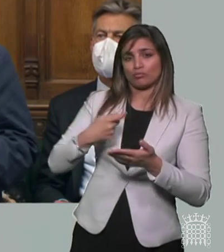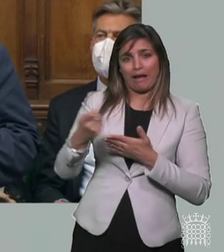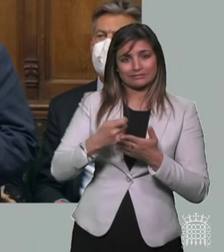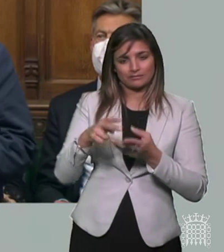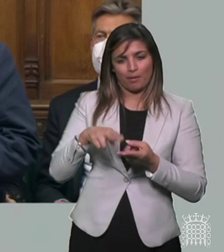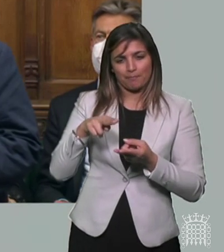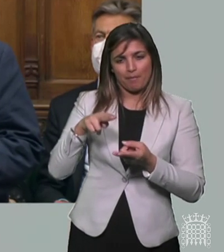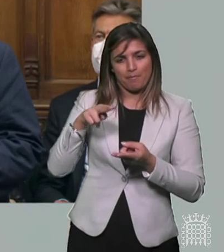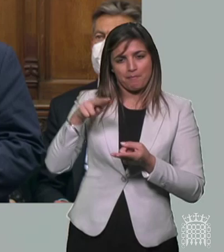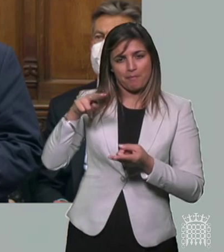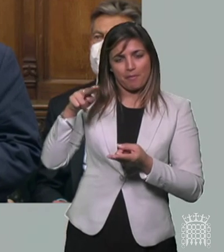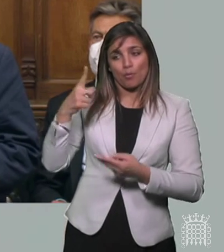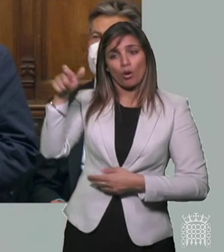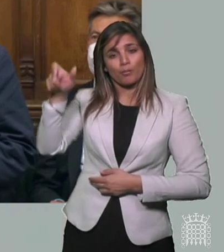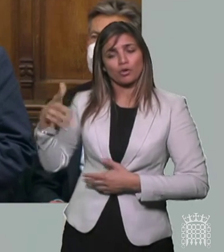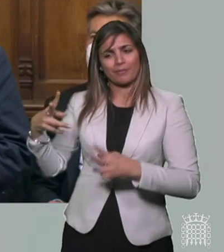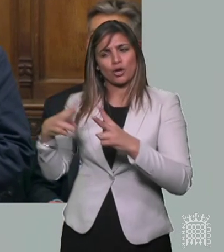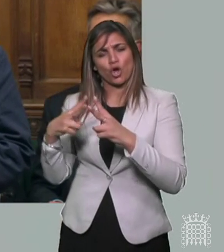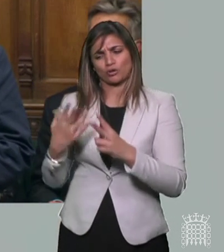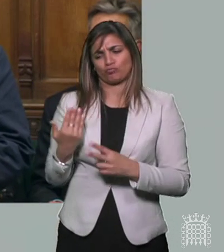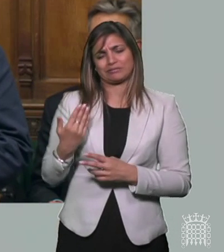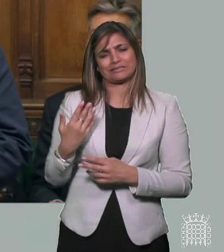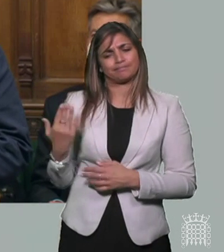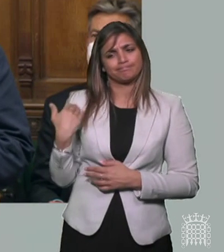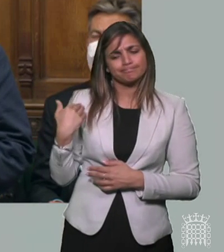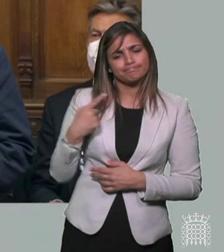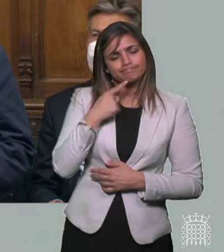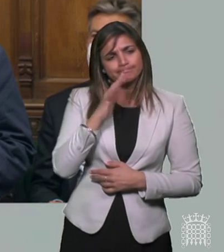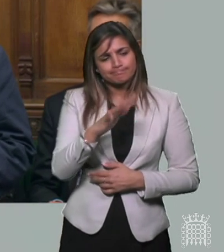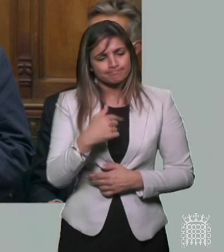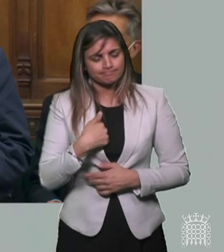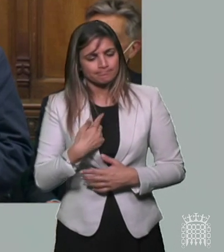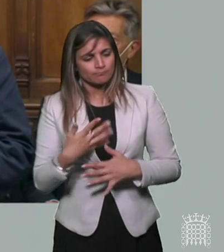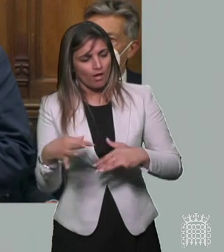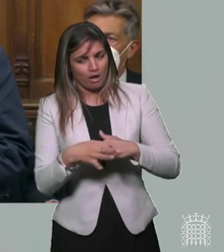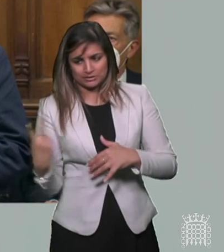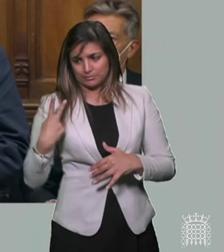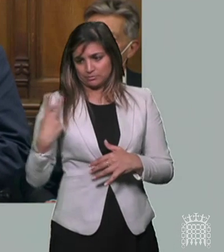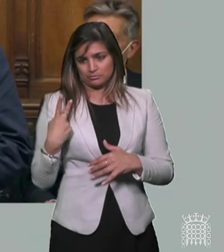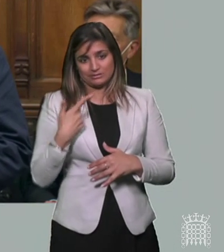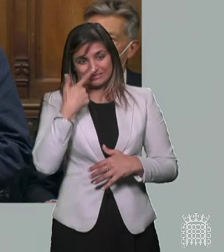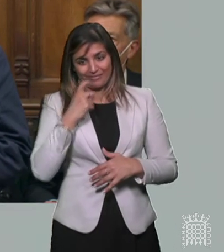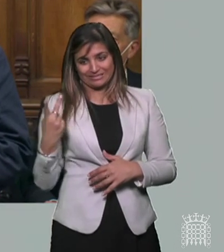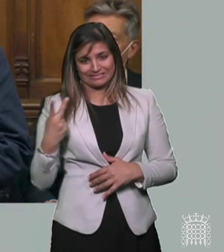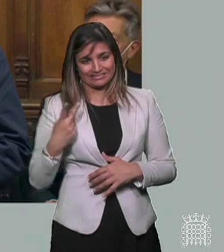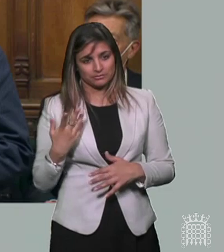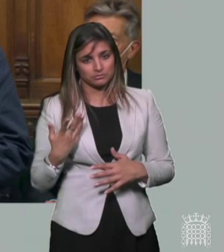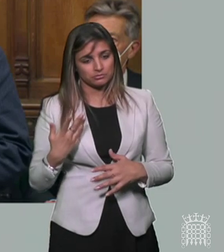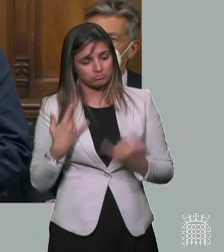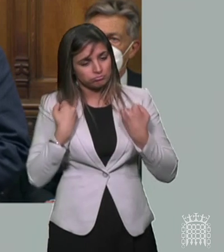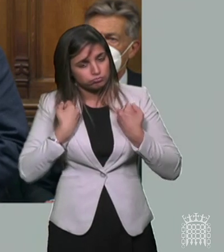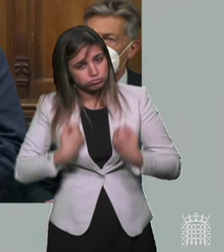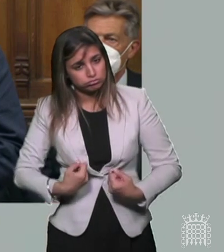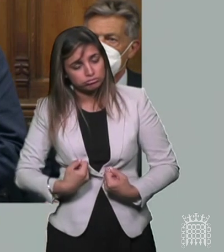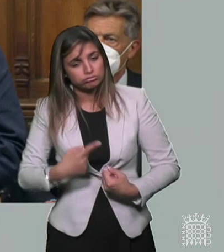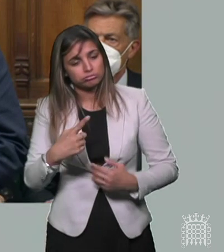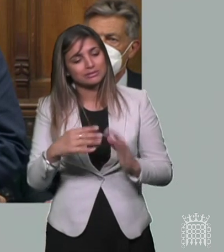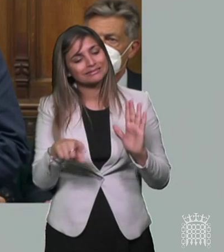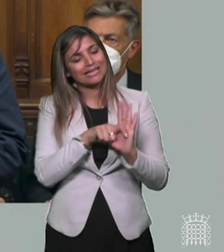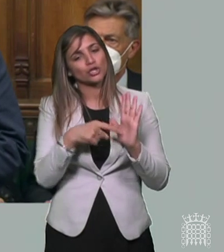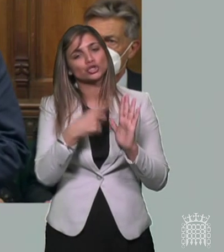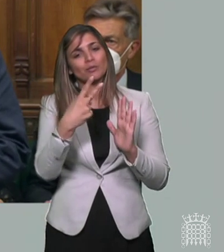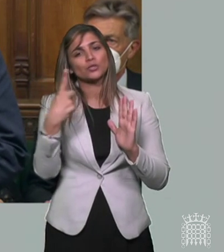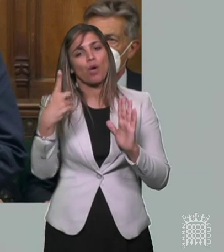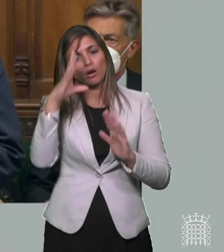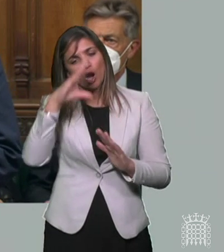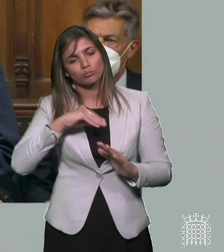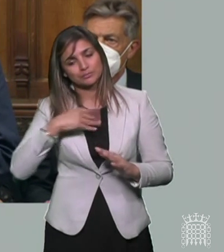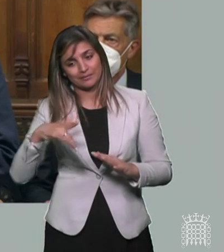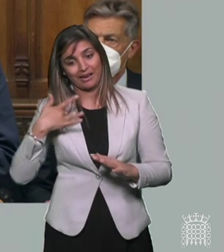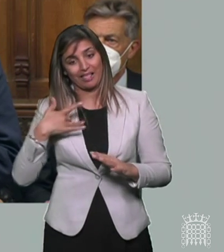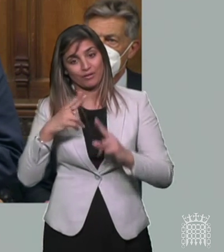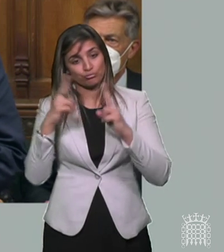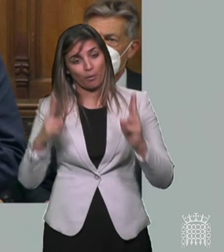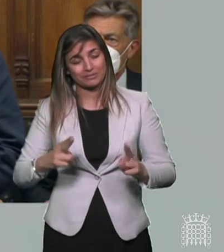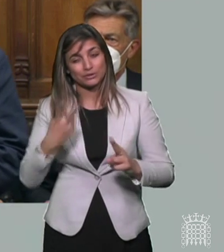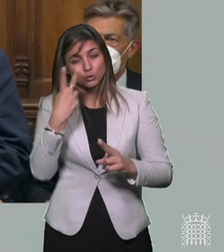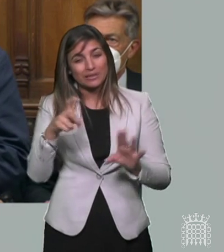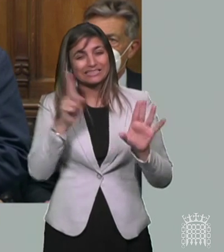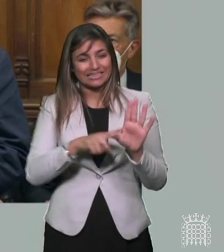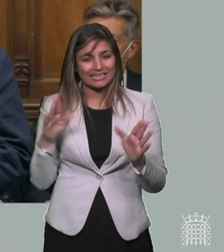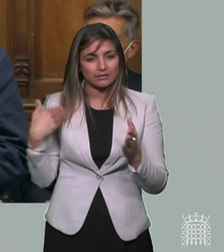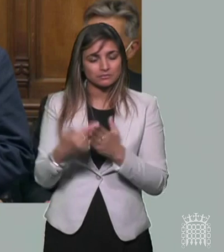One constituent recently contacted me to explain that she and her husband, who are in their 70s and suffer from ill health, have just been served with a section 21 notice after living in the property for almost 20 years.